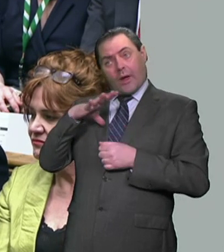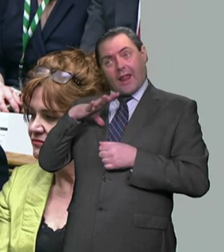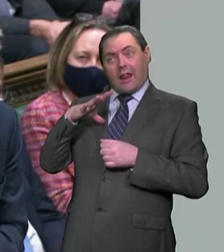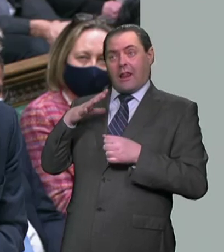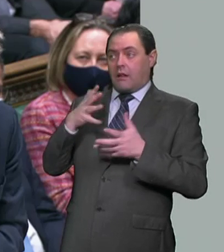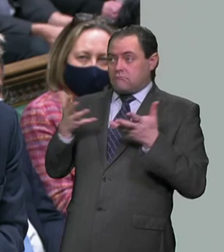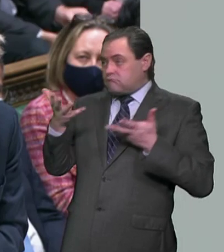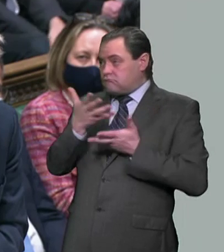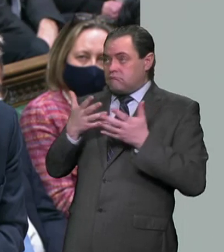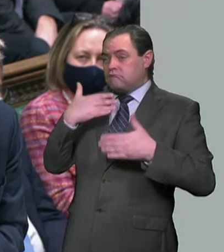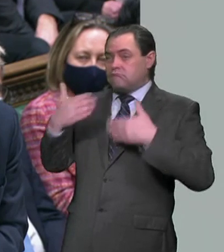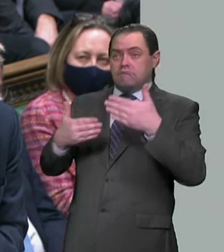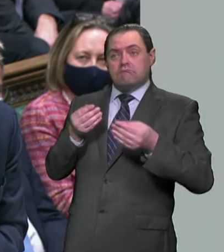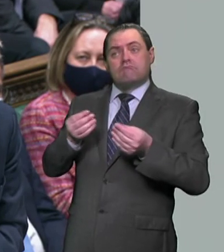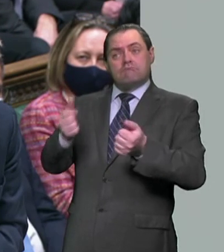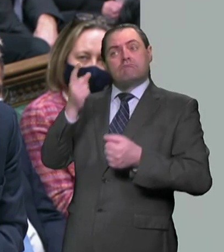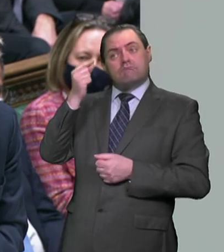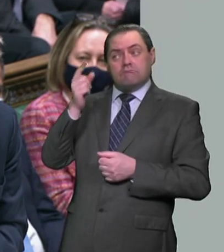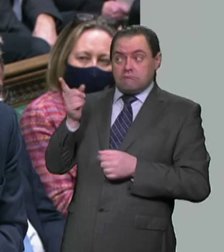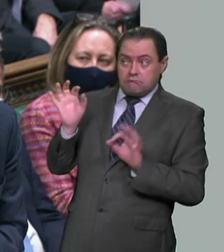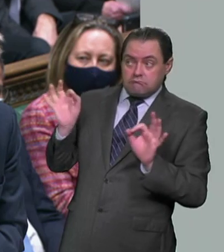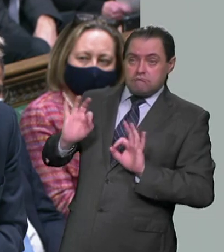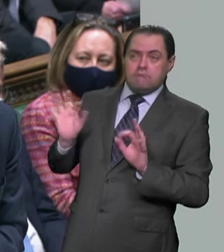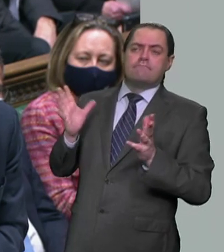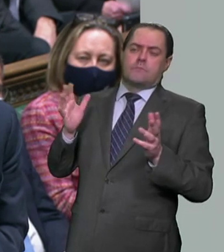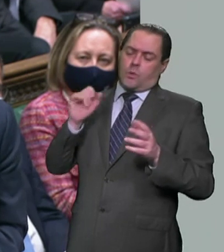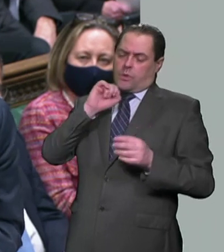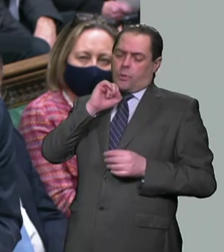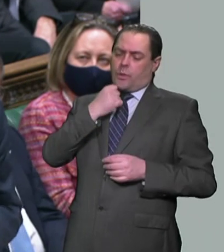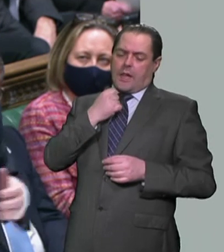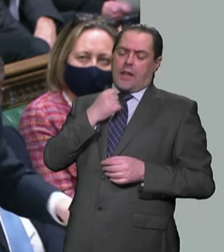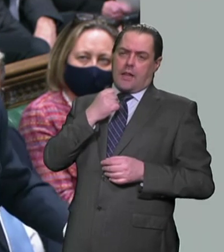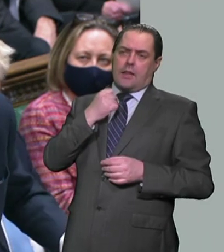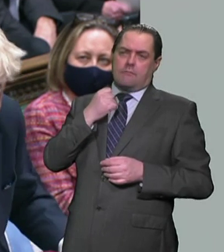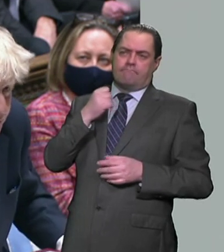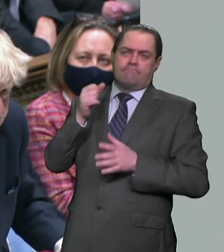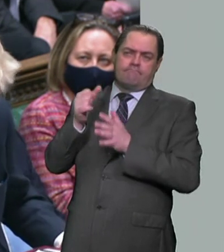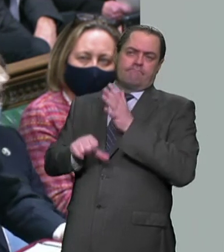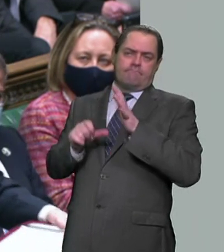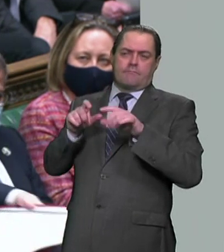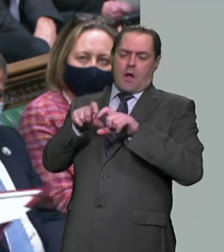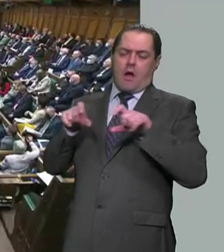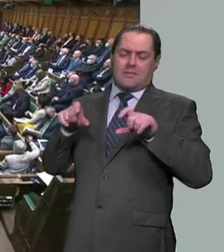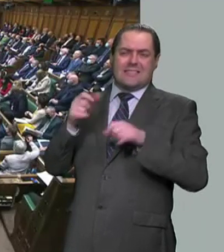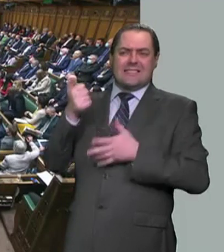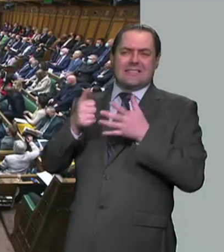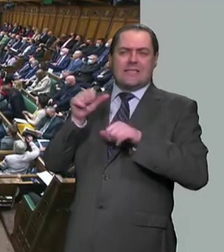However, if our friends do not show the requisite common sense, we will of course trigger article 60.